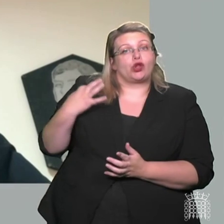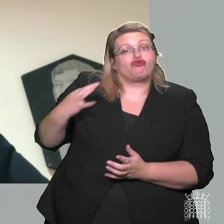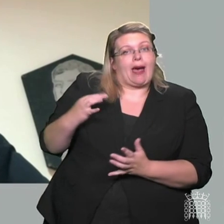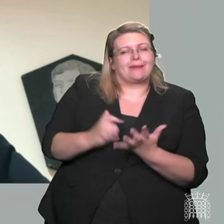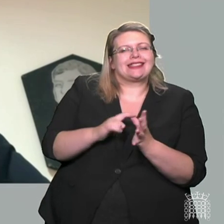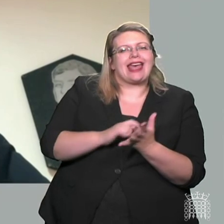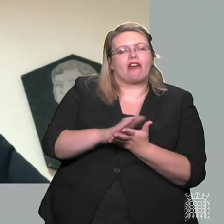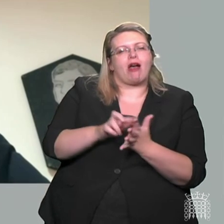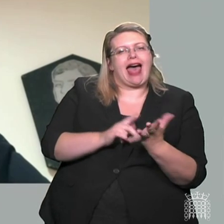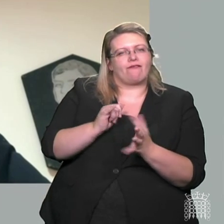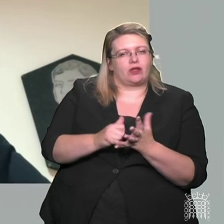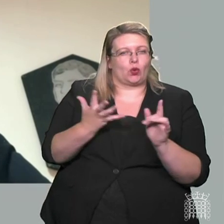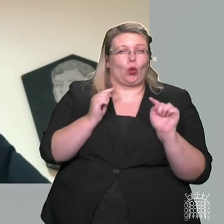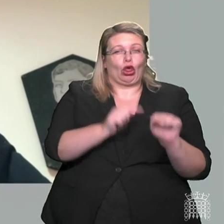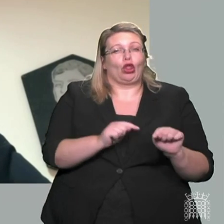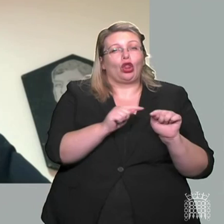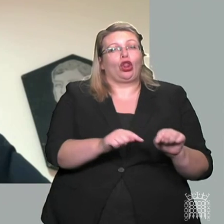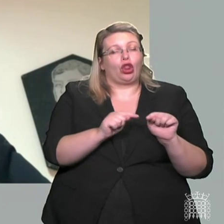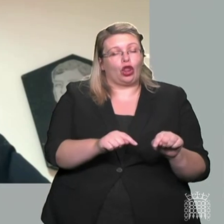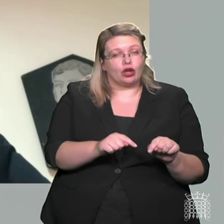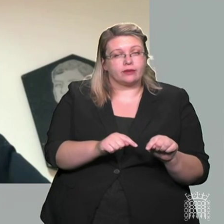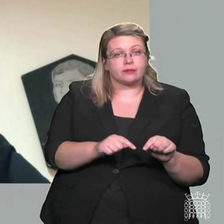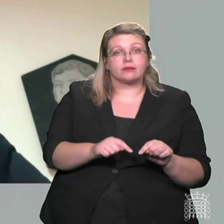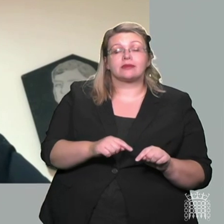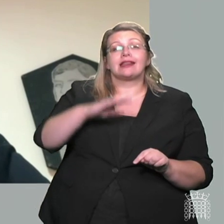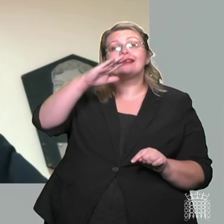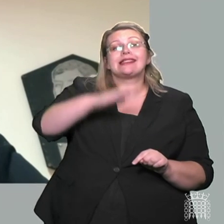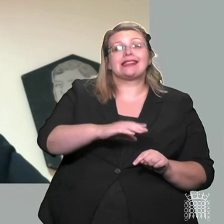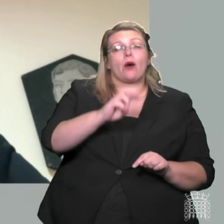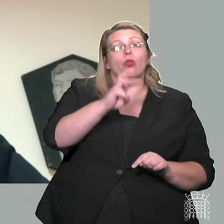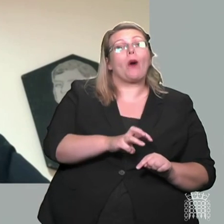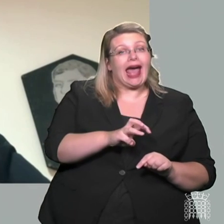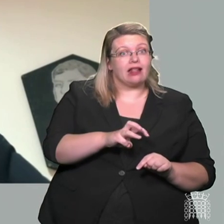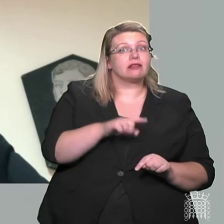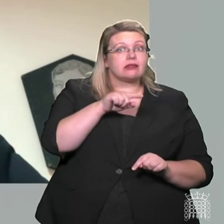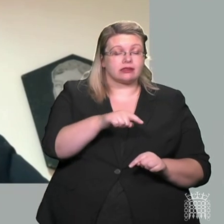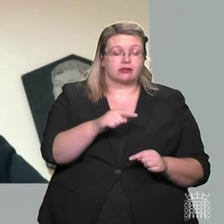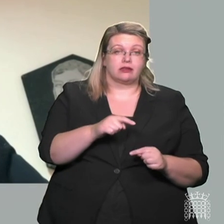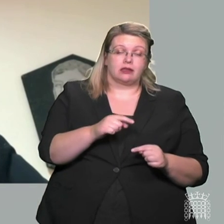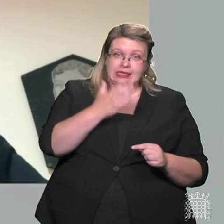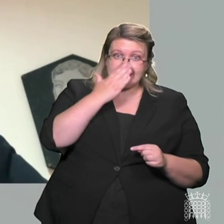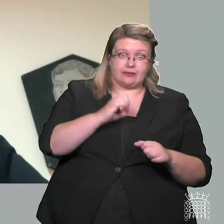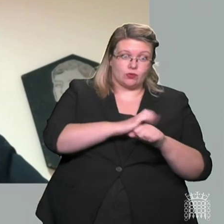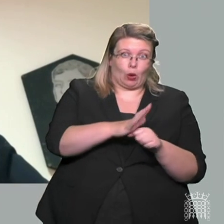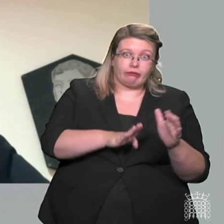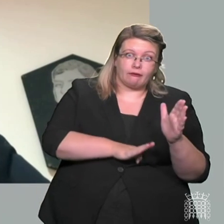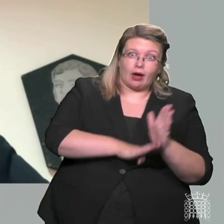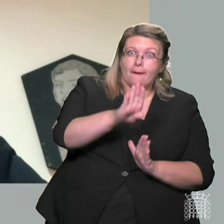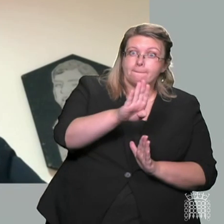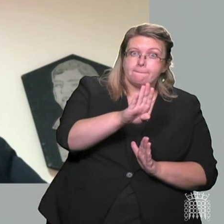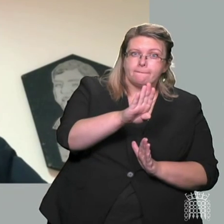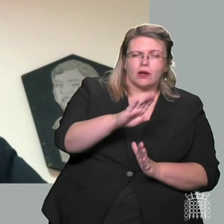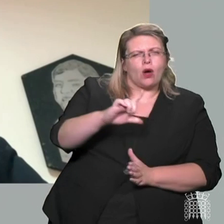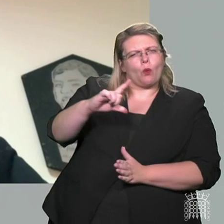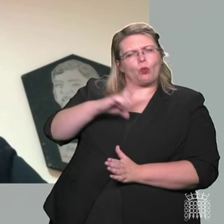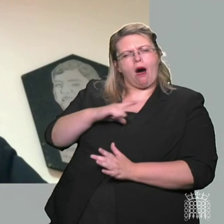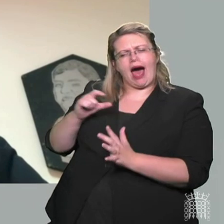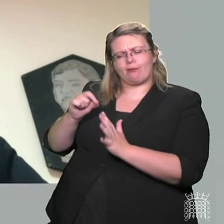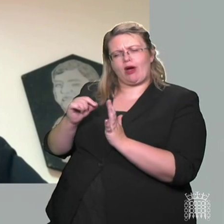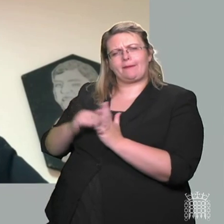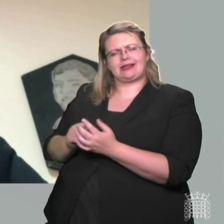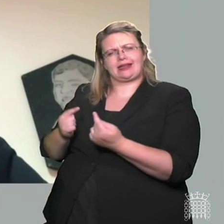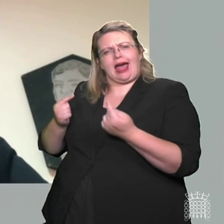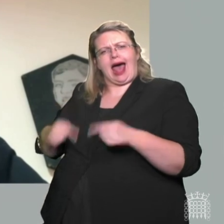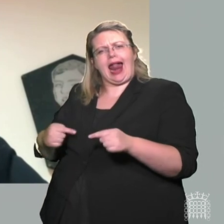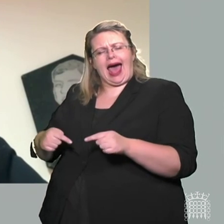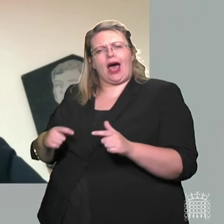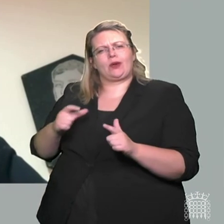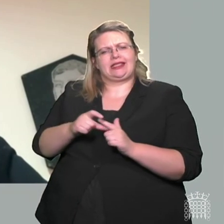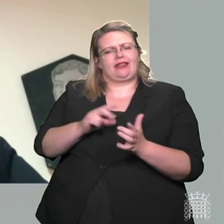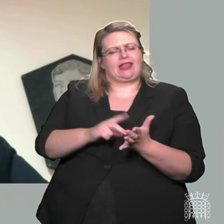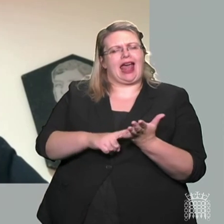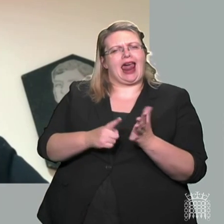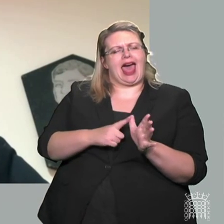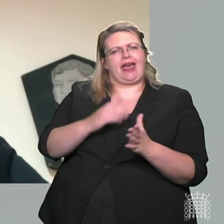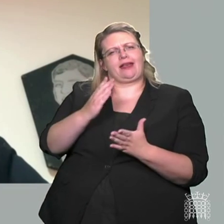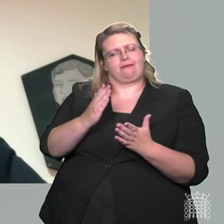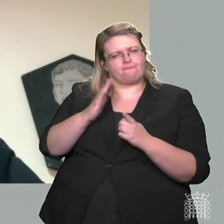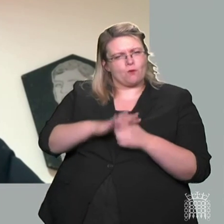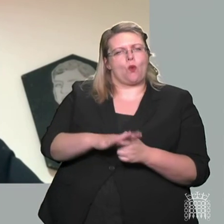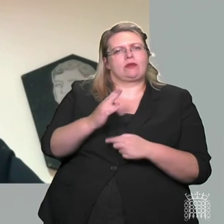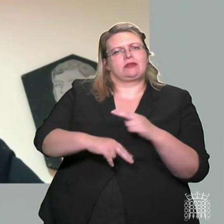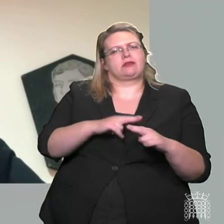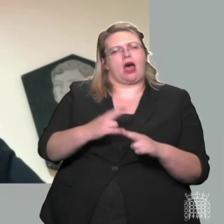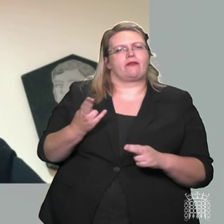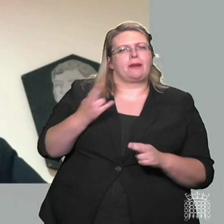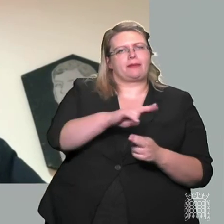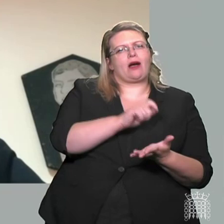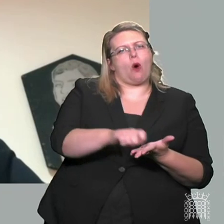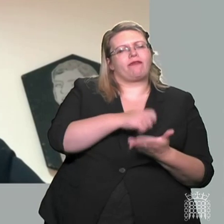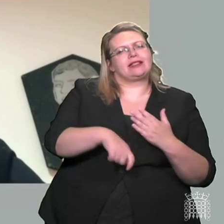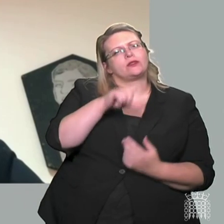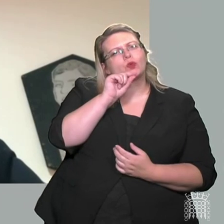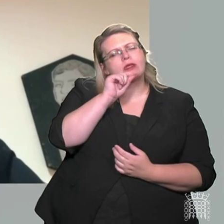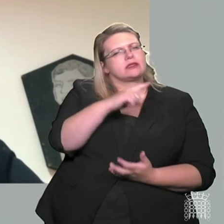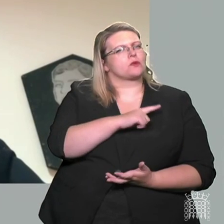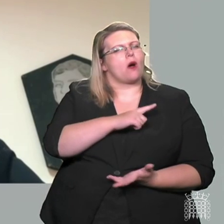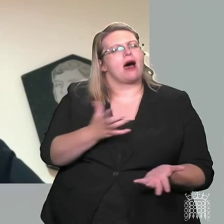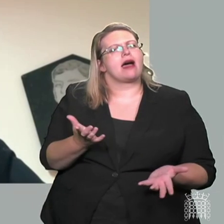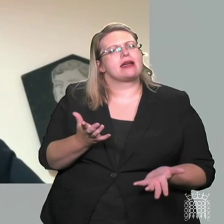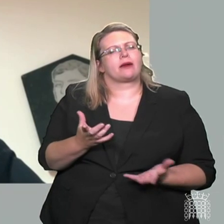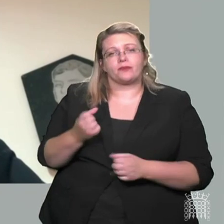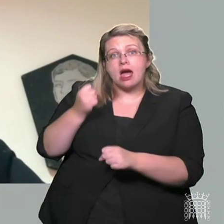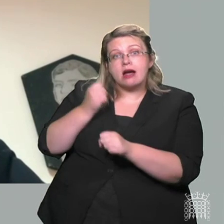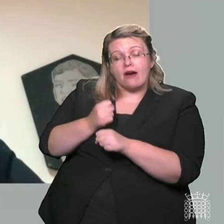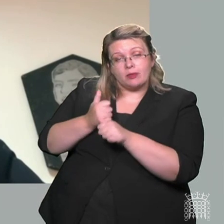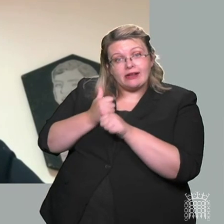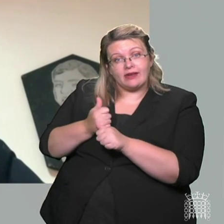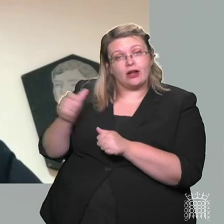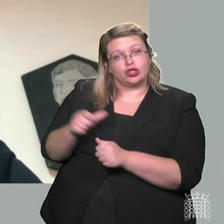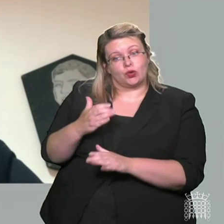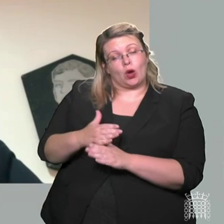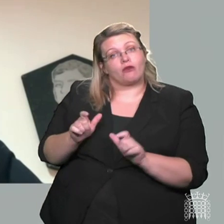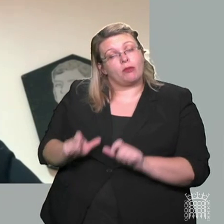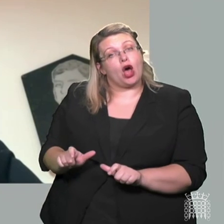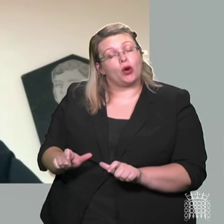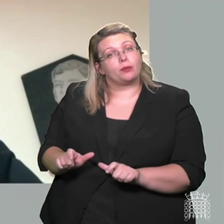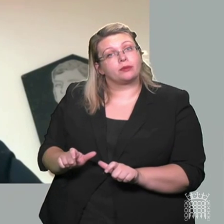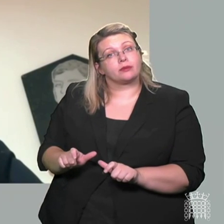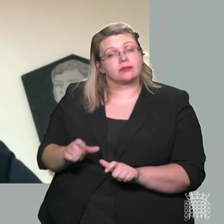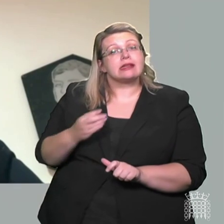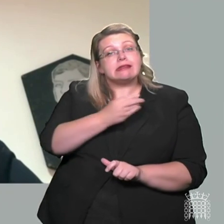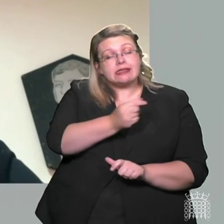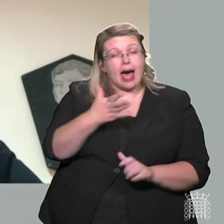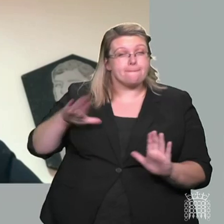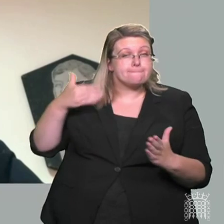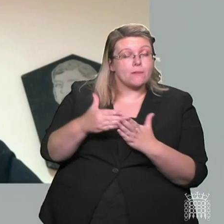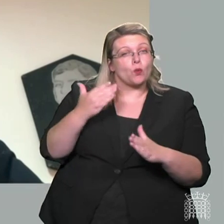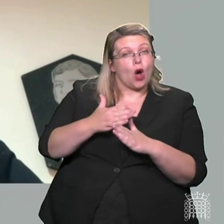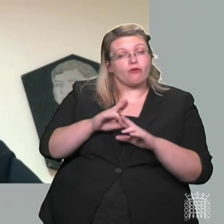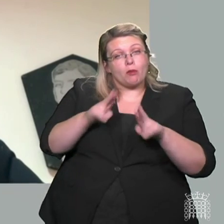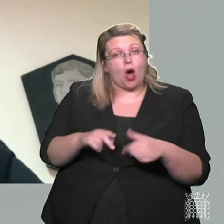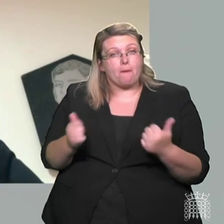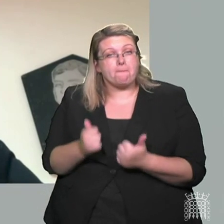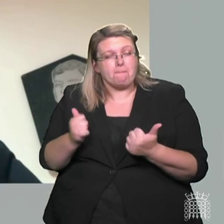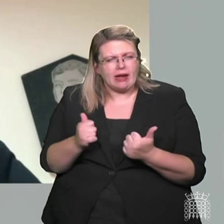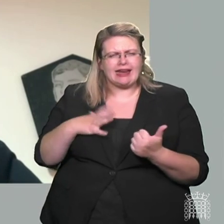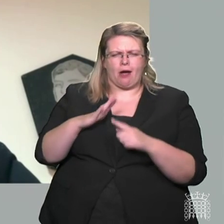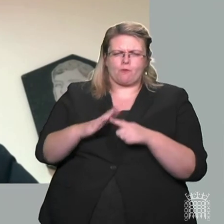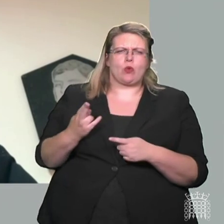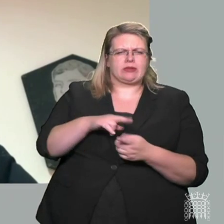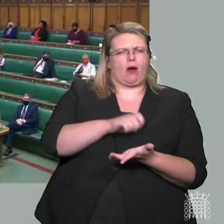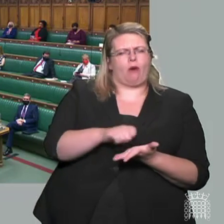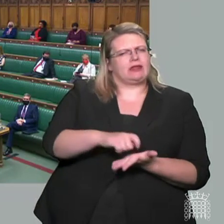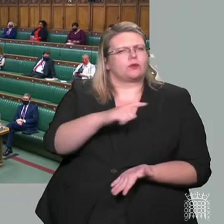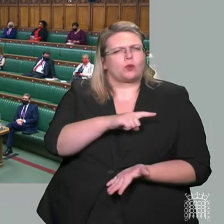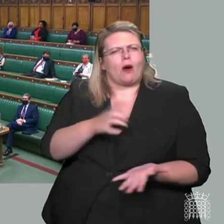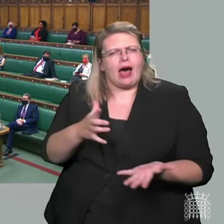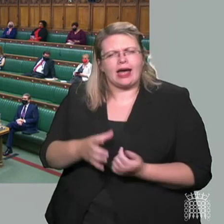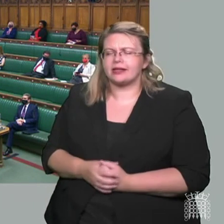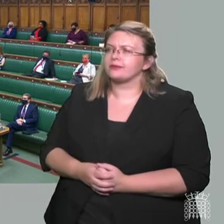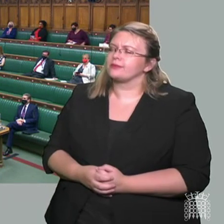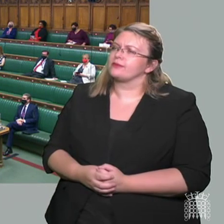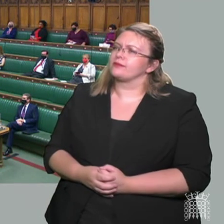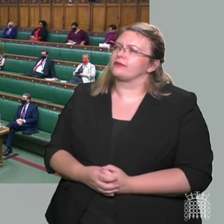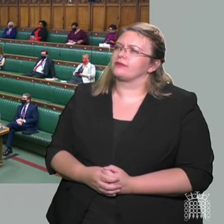With cases rising significantly in south Wales in the third wave of the pandemic, why does the Prime Minister feel it is so acceptable for the DVLA to have returned over 450 staff to its Swansea site, contrary to Government advice, as some of them can work and have been working effectively and safely from home?